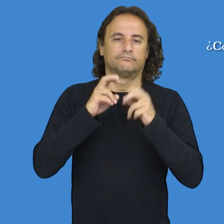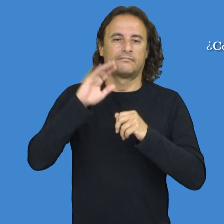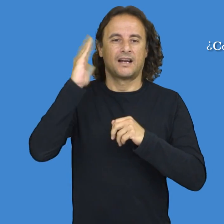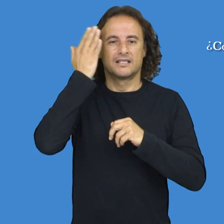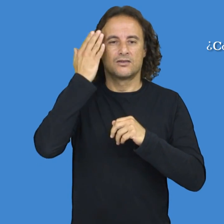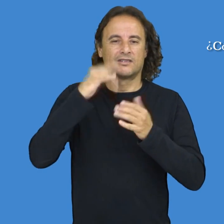afectar